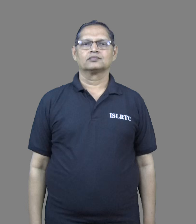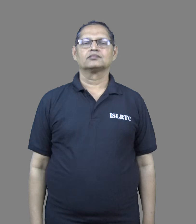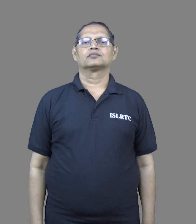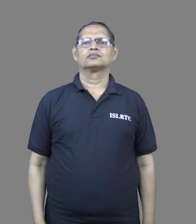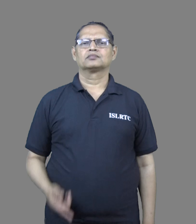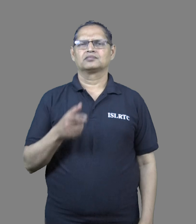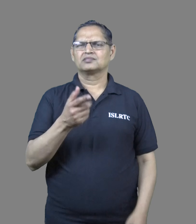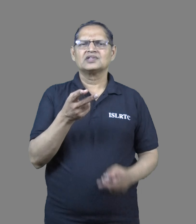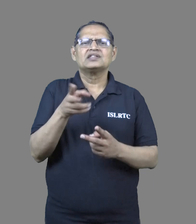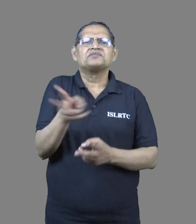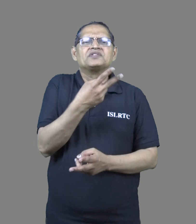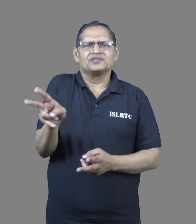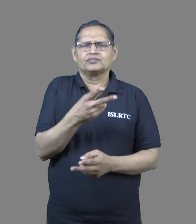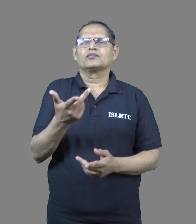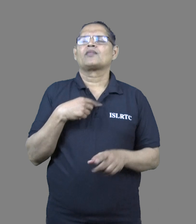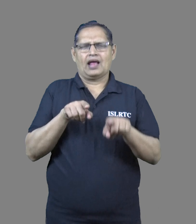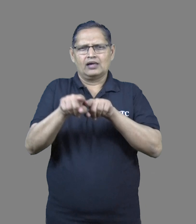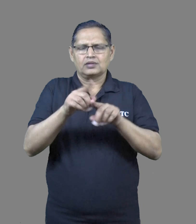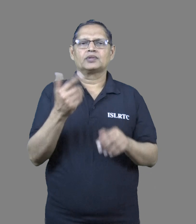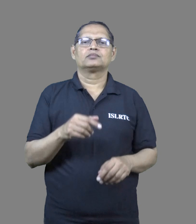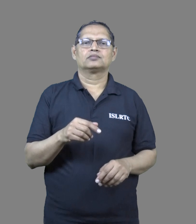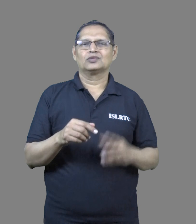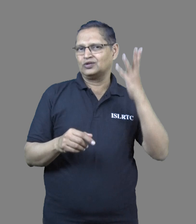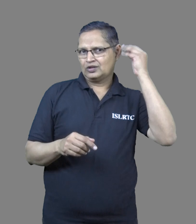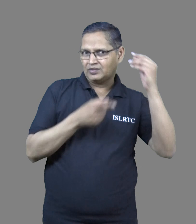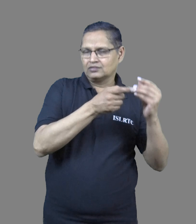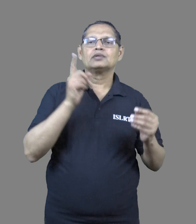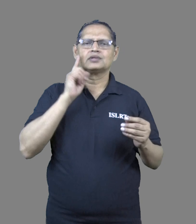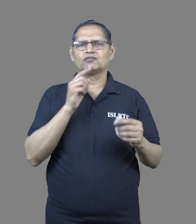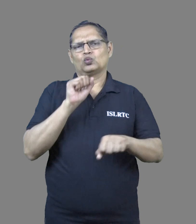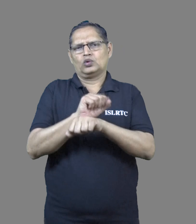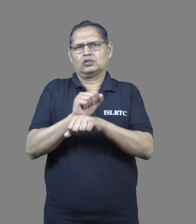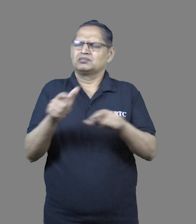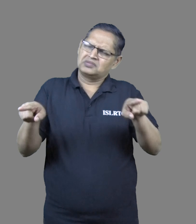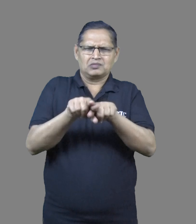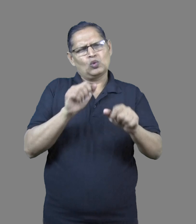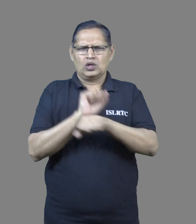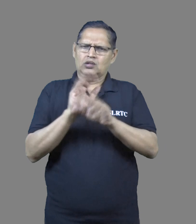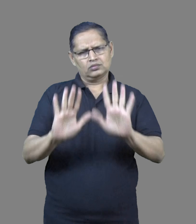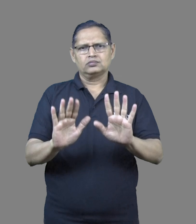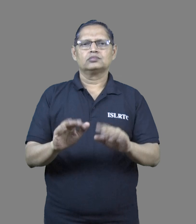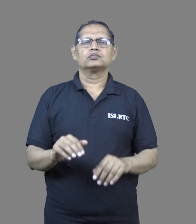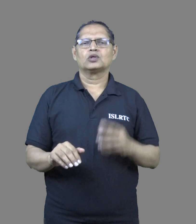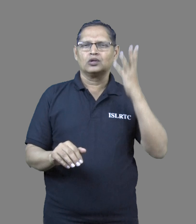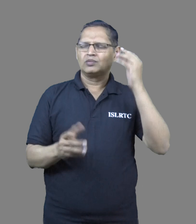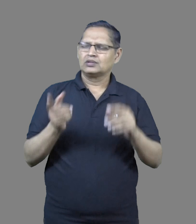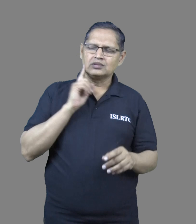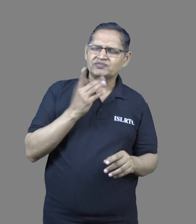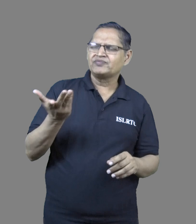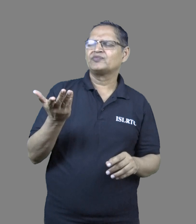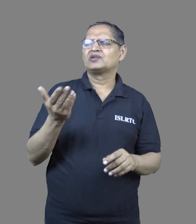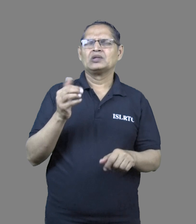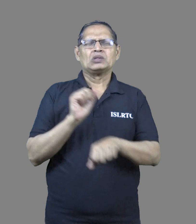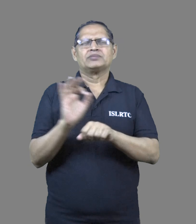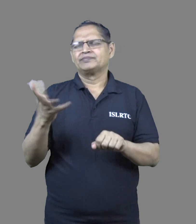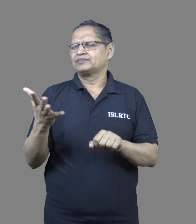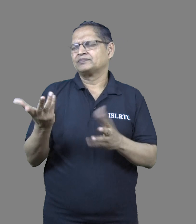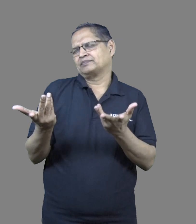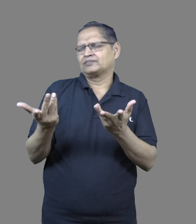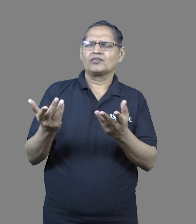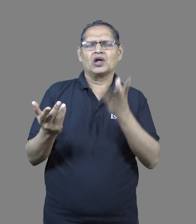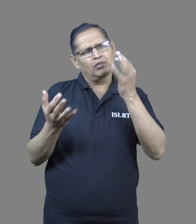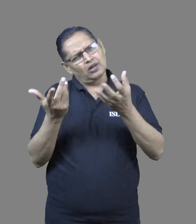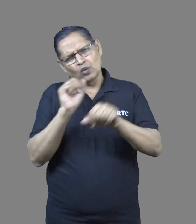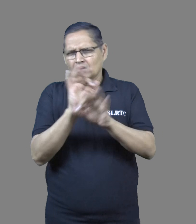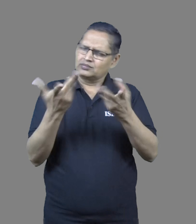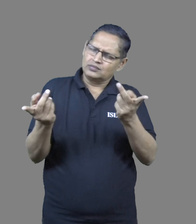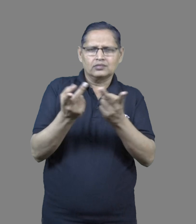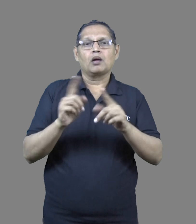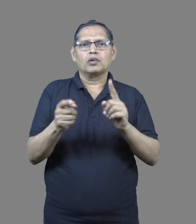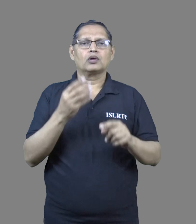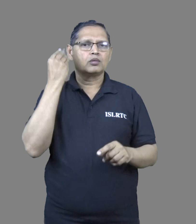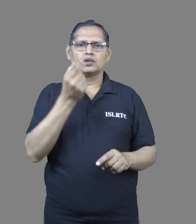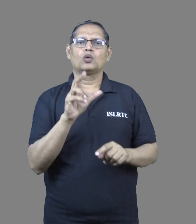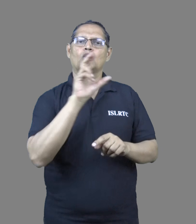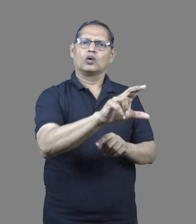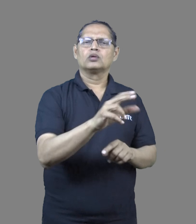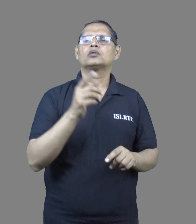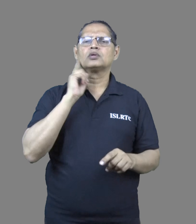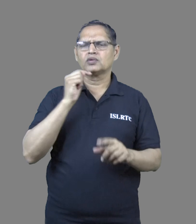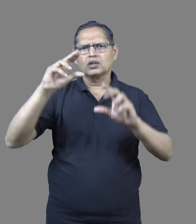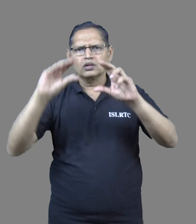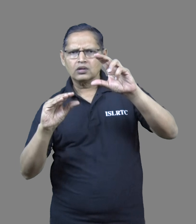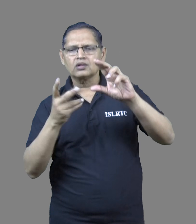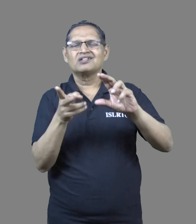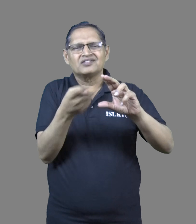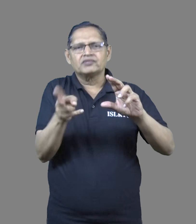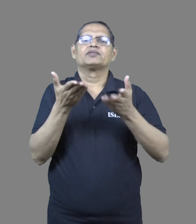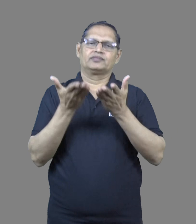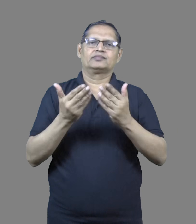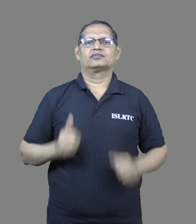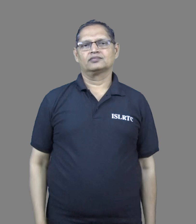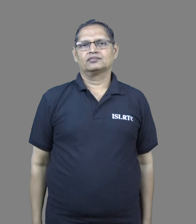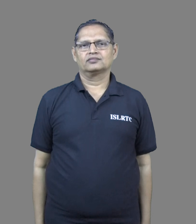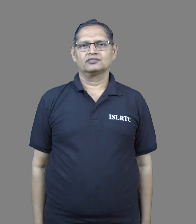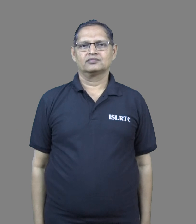Disparity